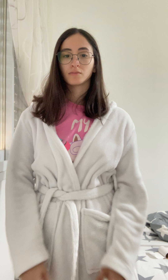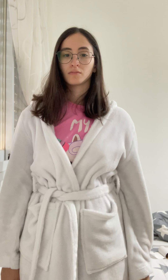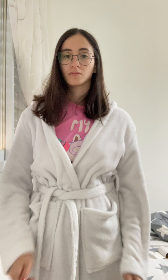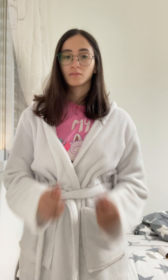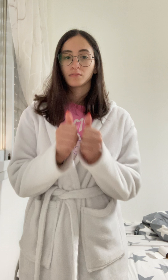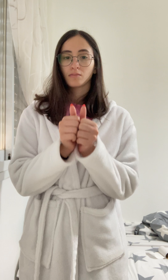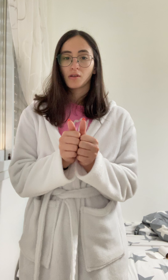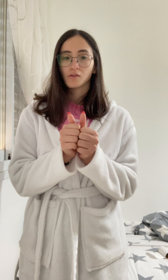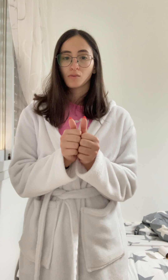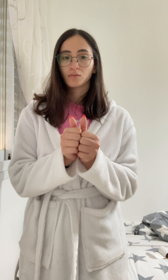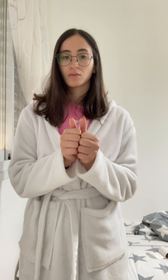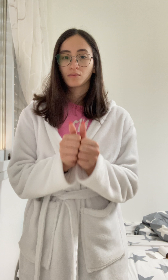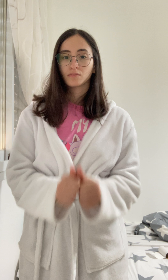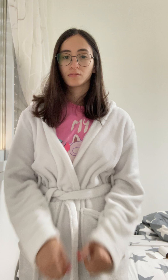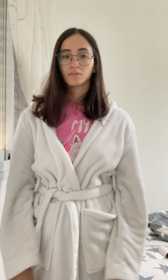חבר ה